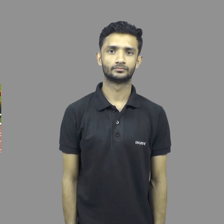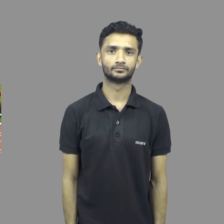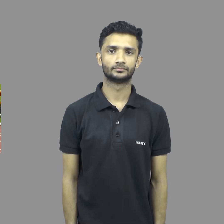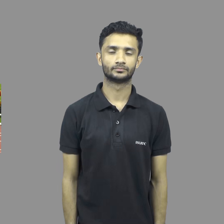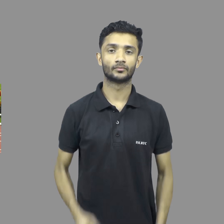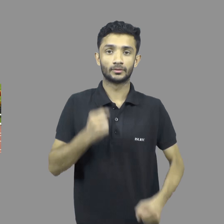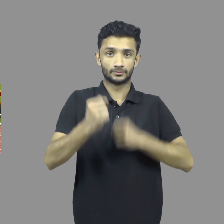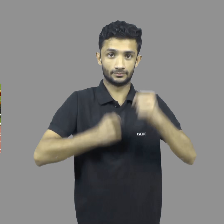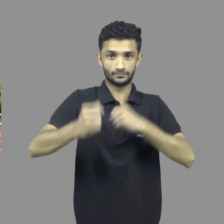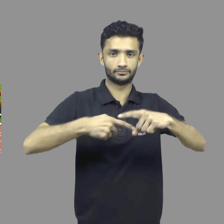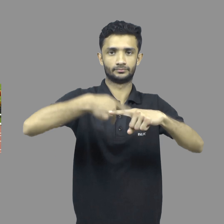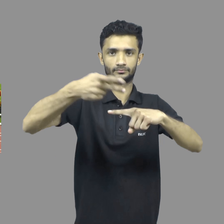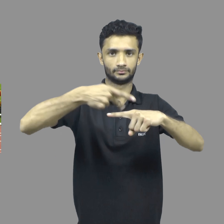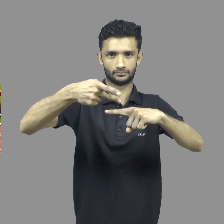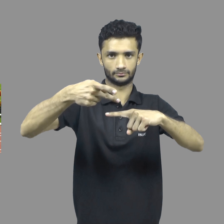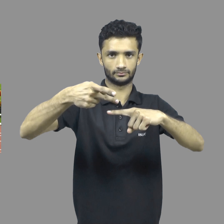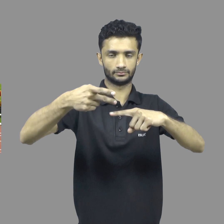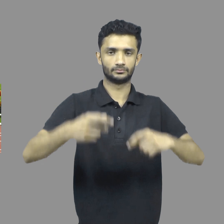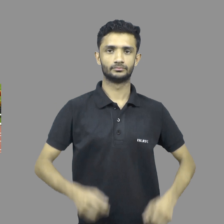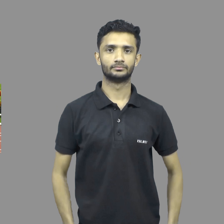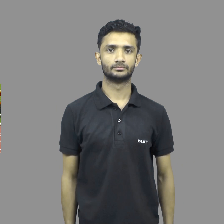Hurdle Race